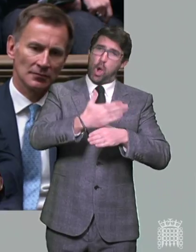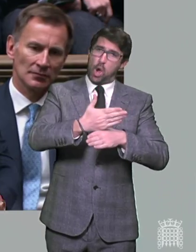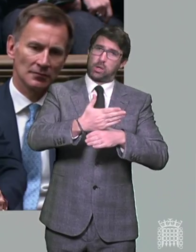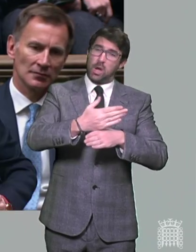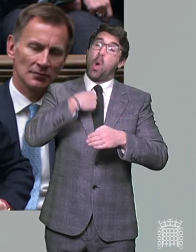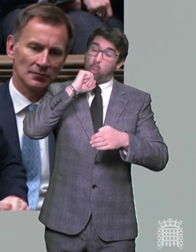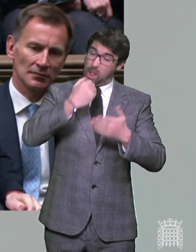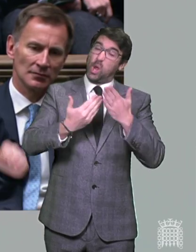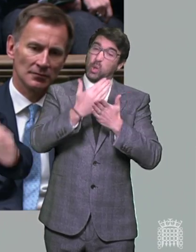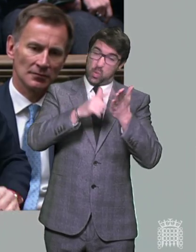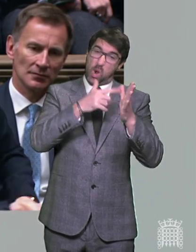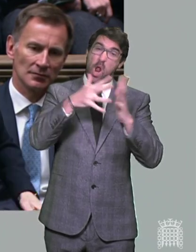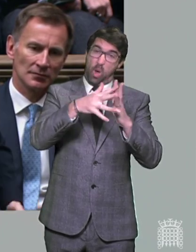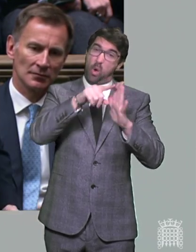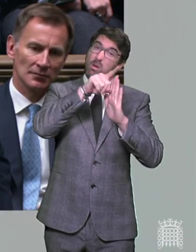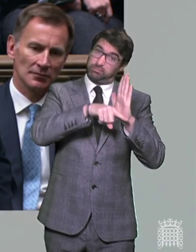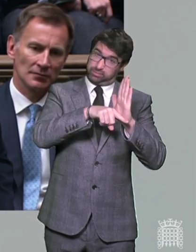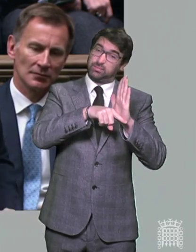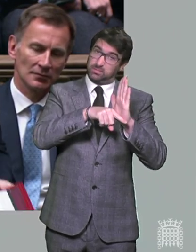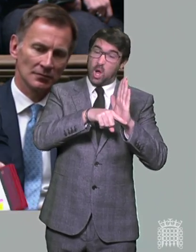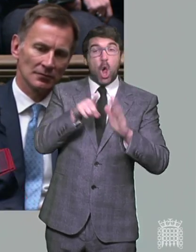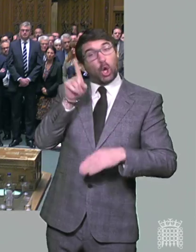The right honourable and learned Gentleman refuses to do anything.